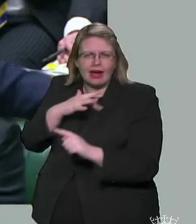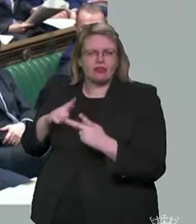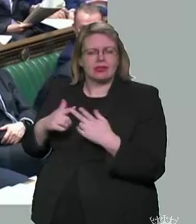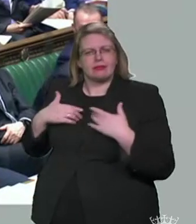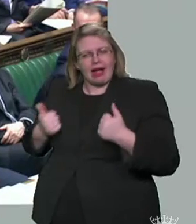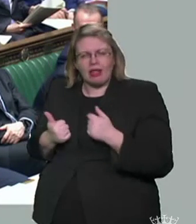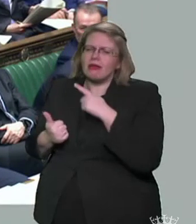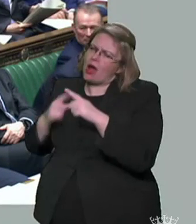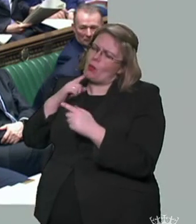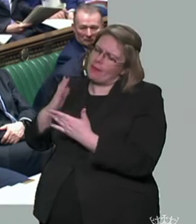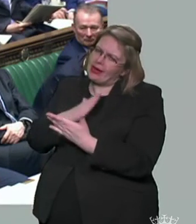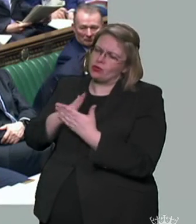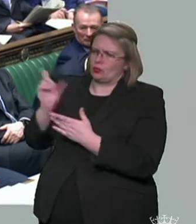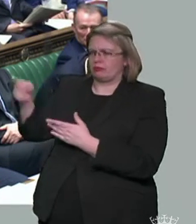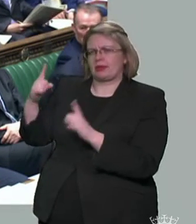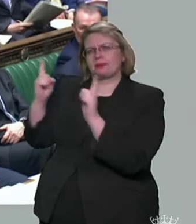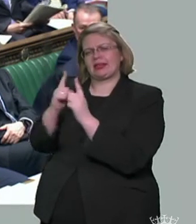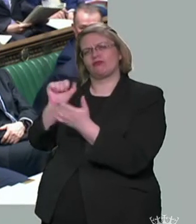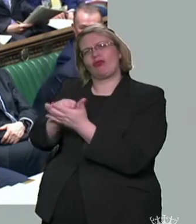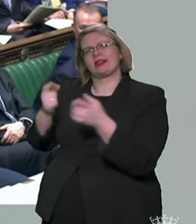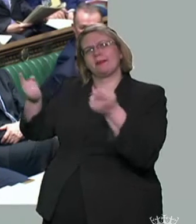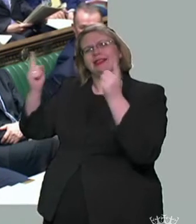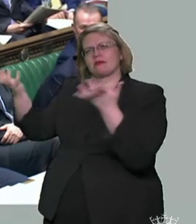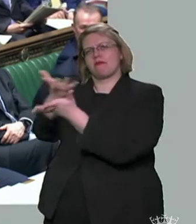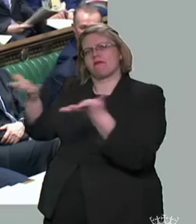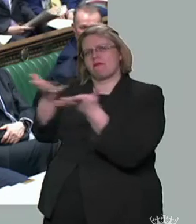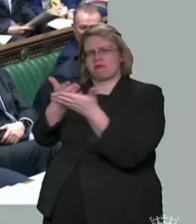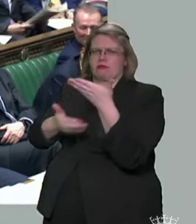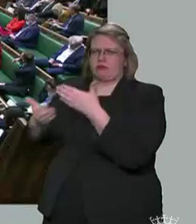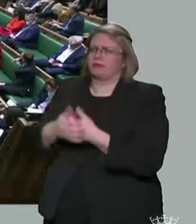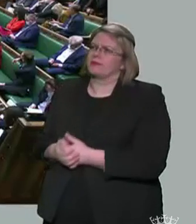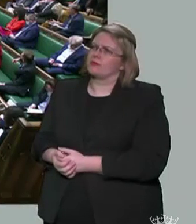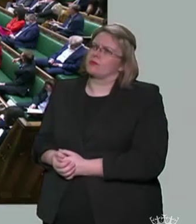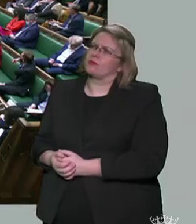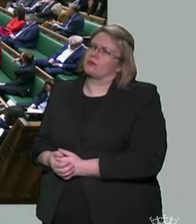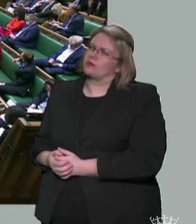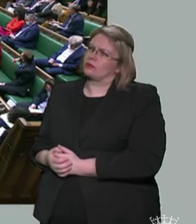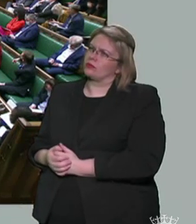I will ensure that he gets a meeting with the relevant Minister to discuss his concerns further.